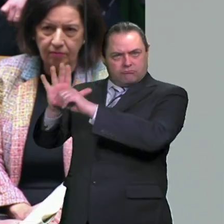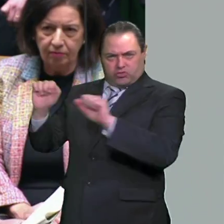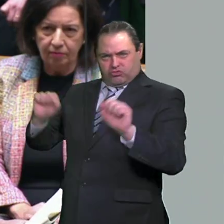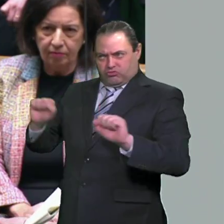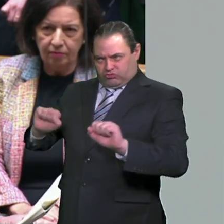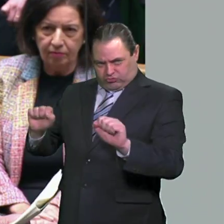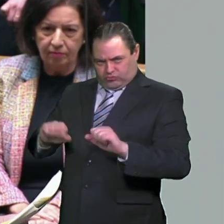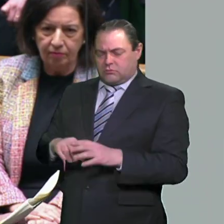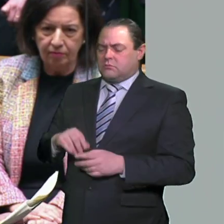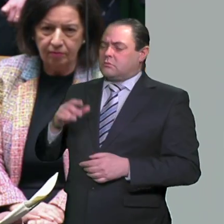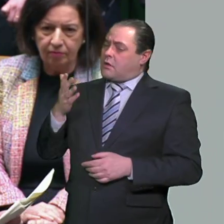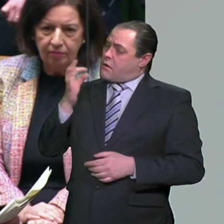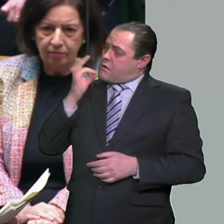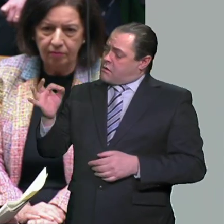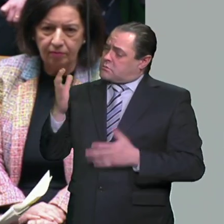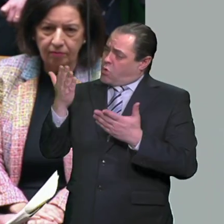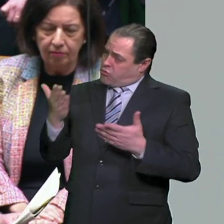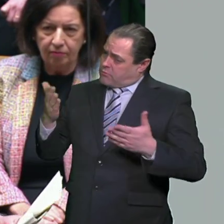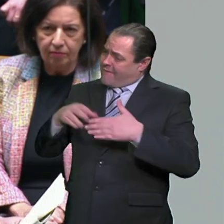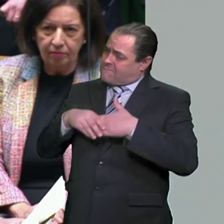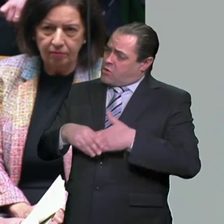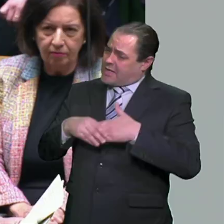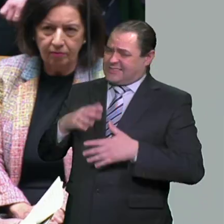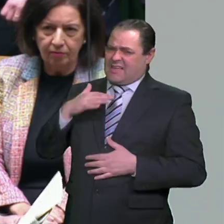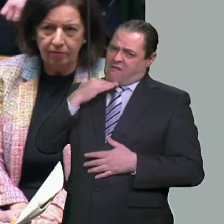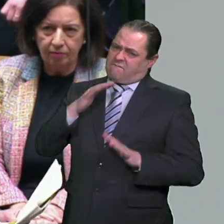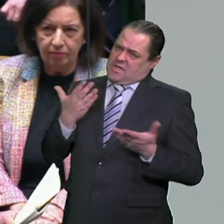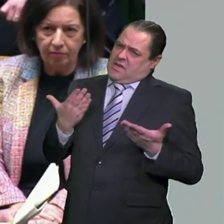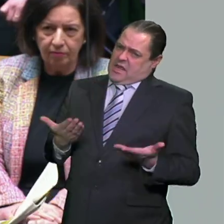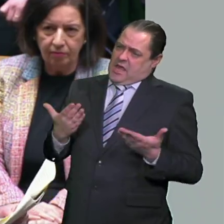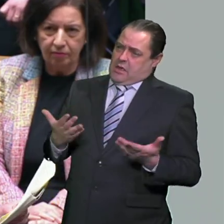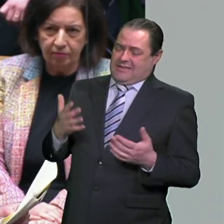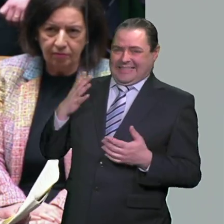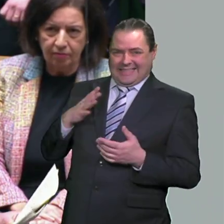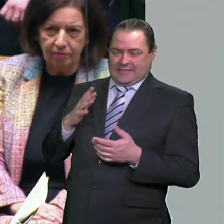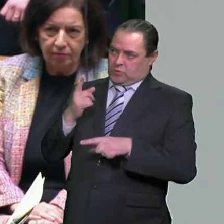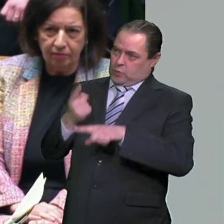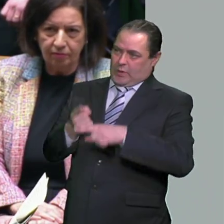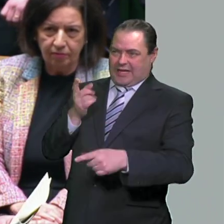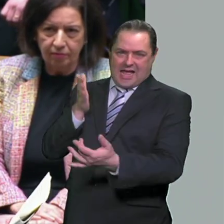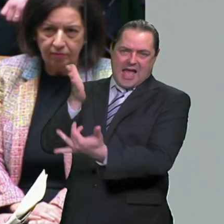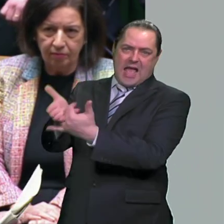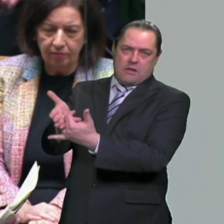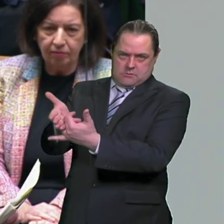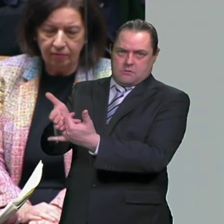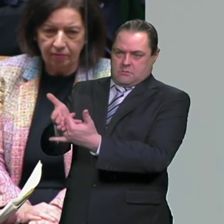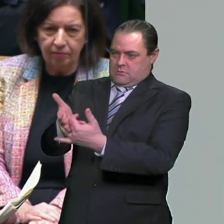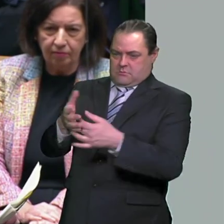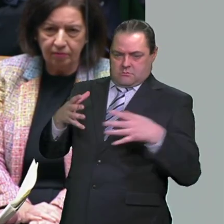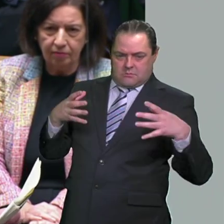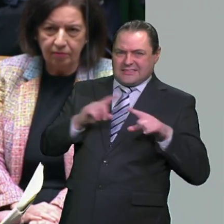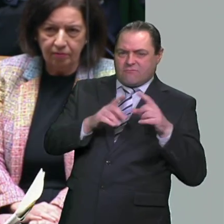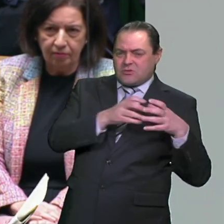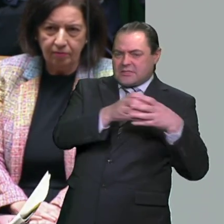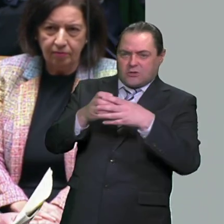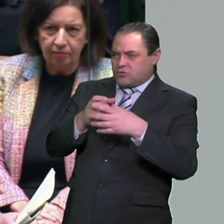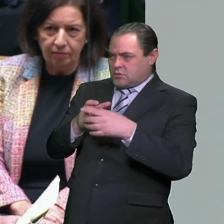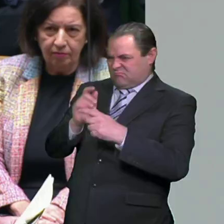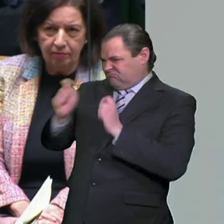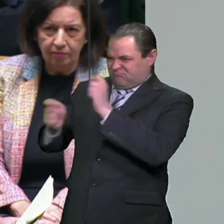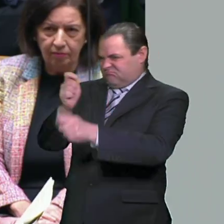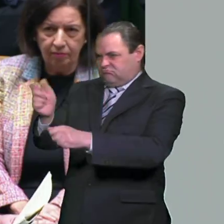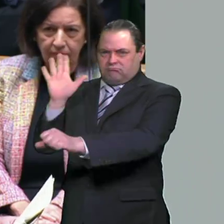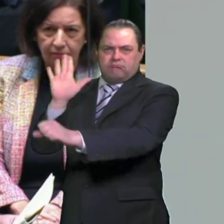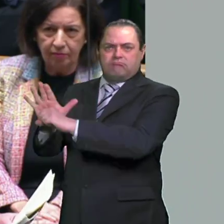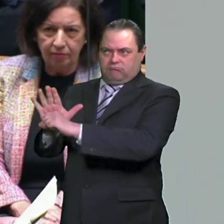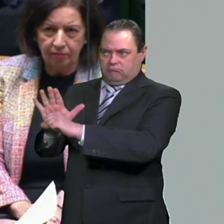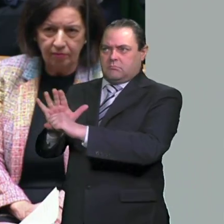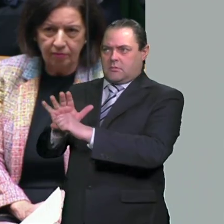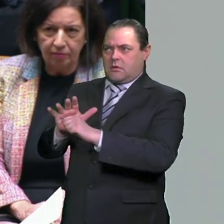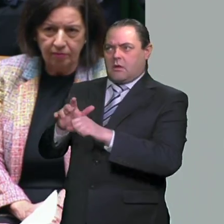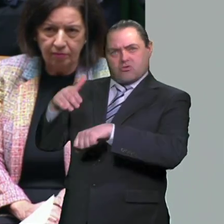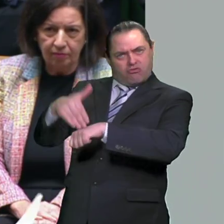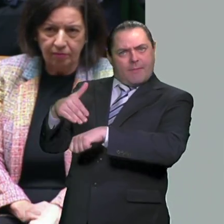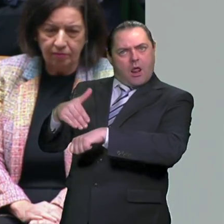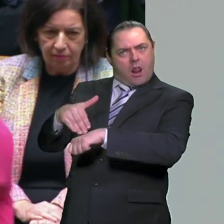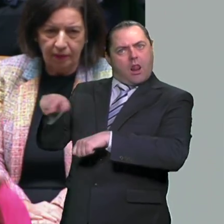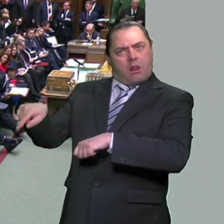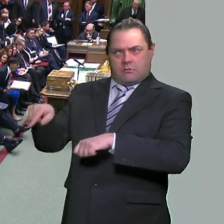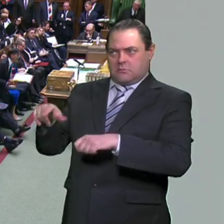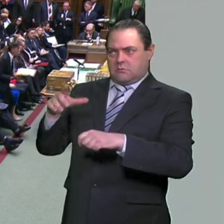Does my right honourable Friend agree that enough is enough, and that swift, multi-agency action should be taken to stop and shut down such illegal and criminal activities?